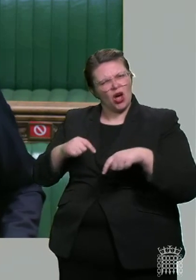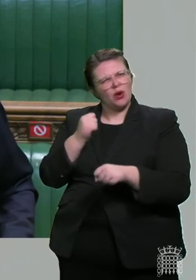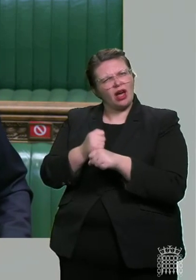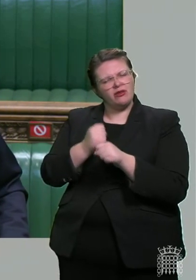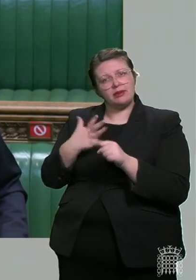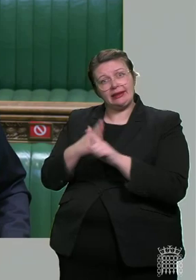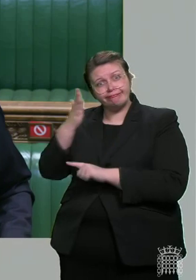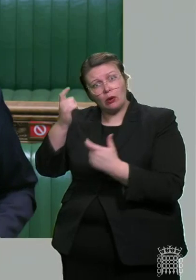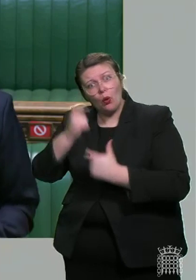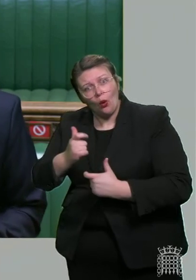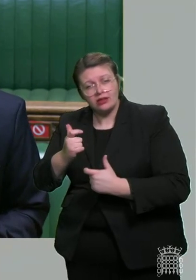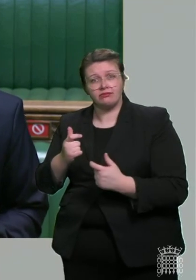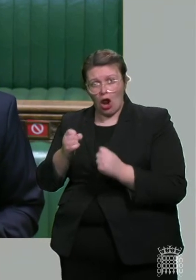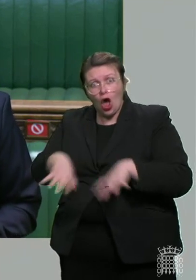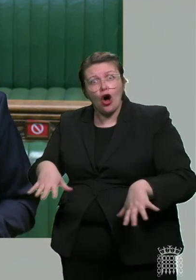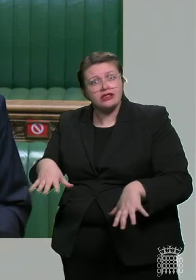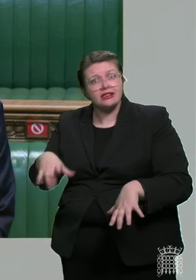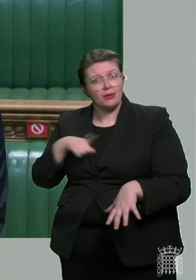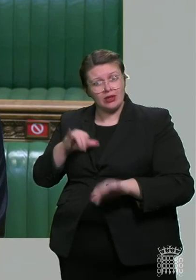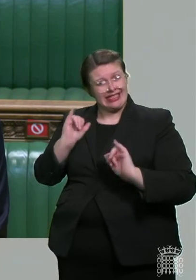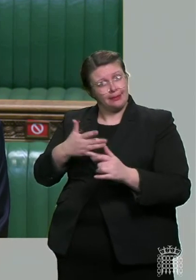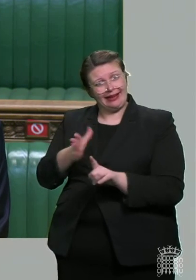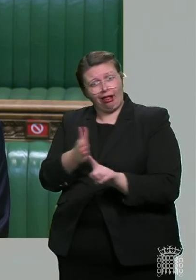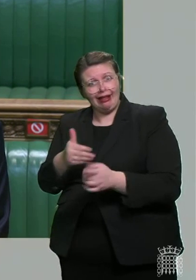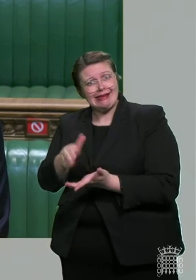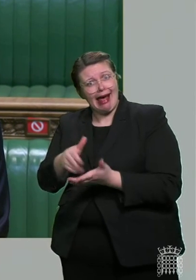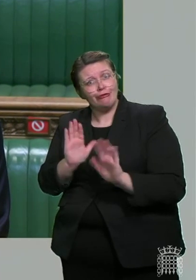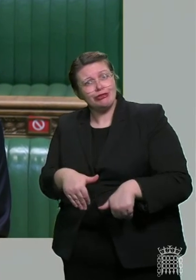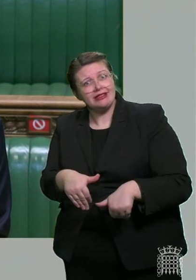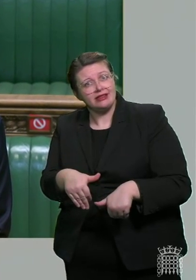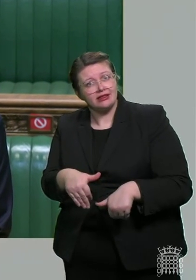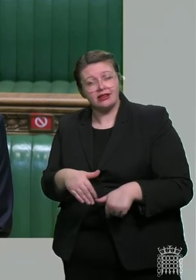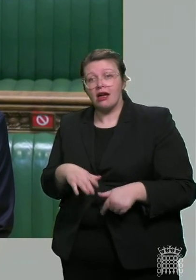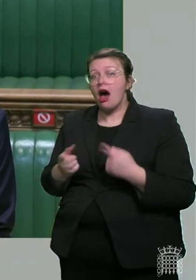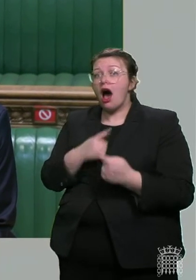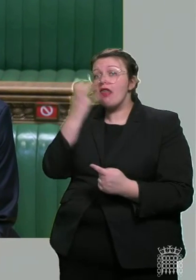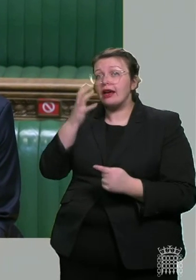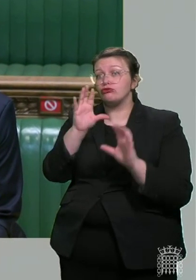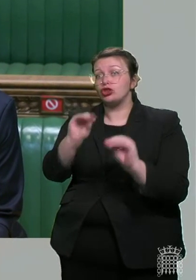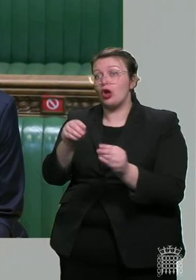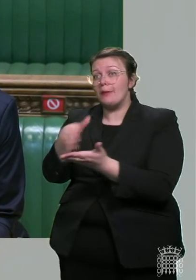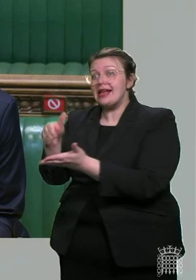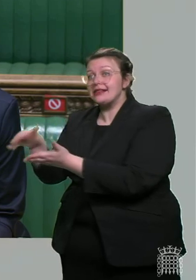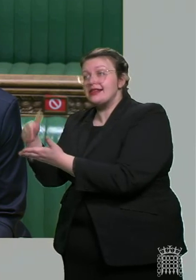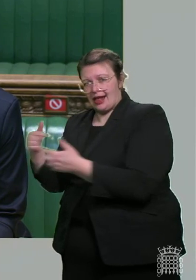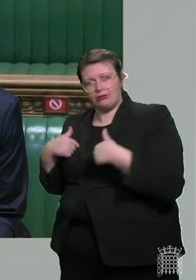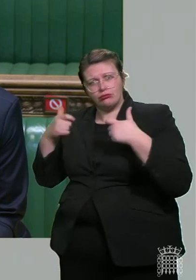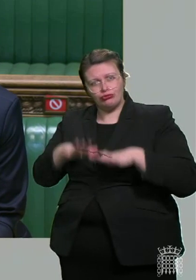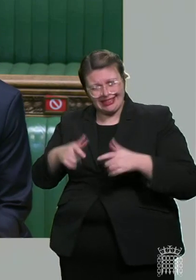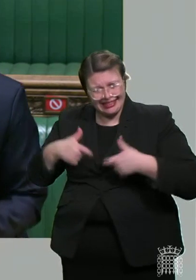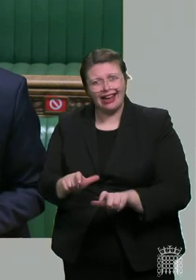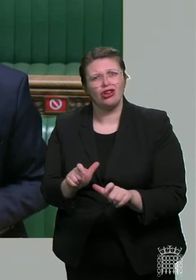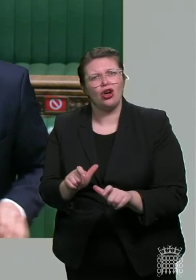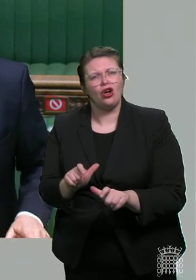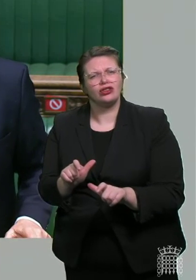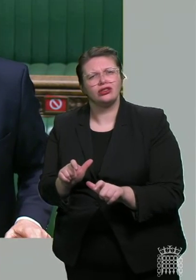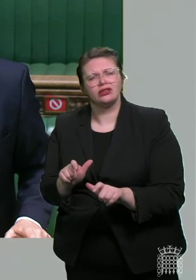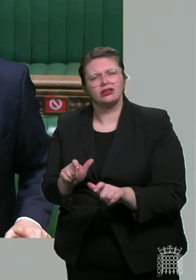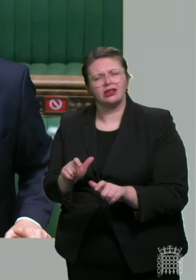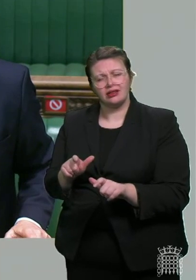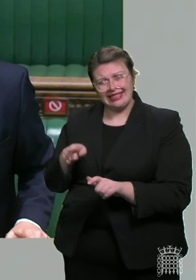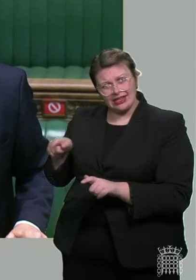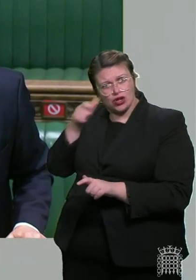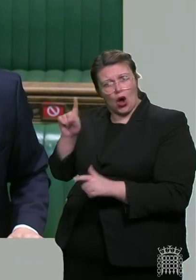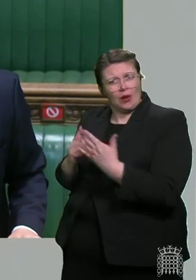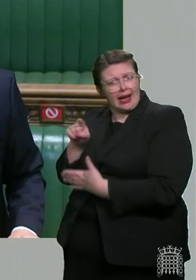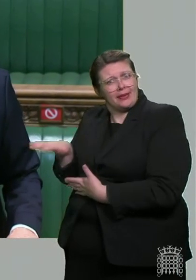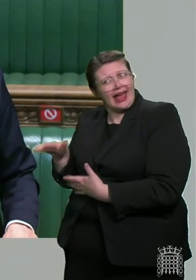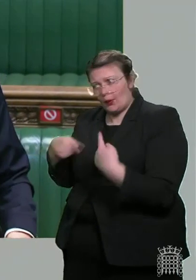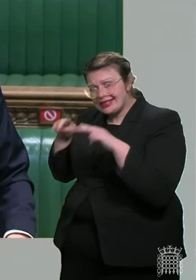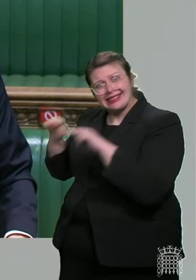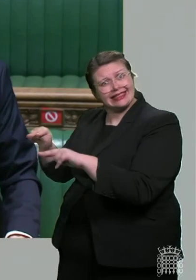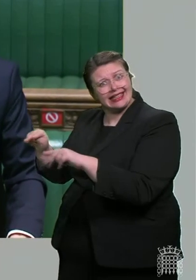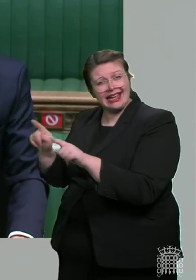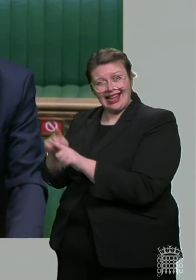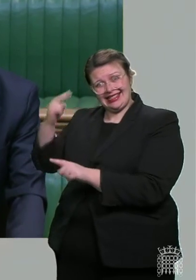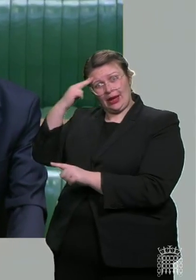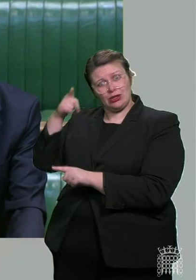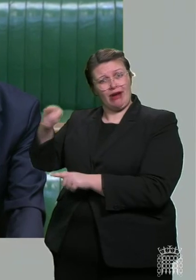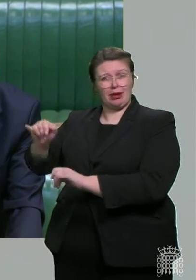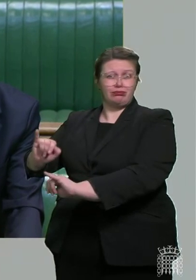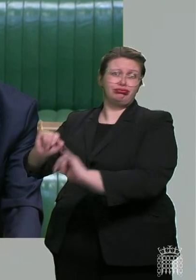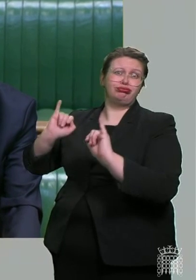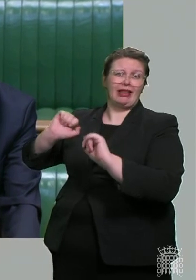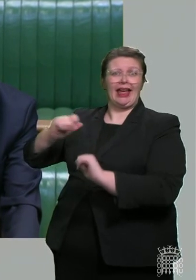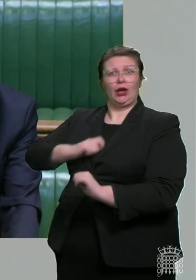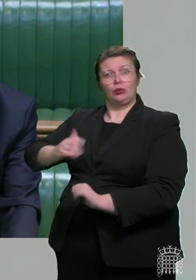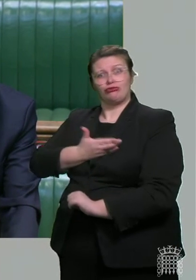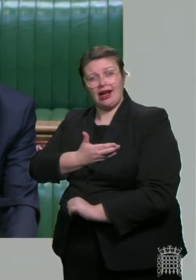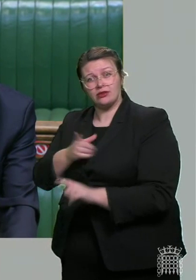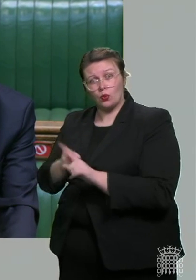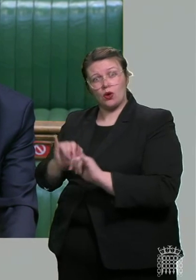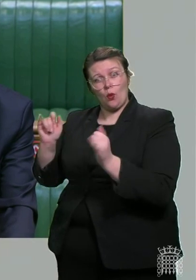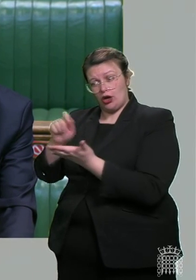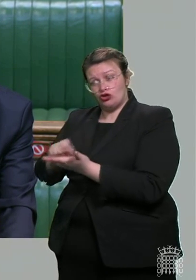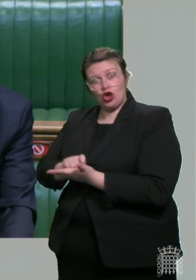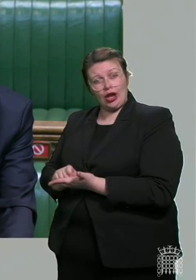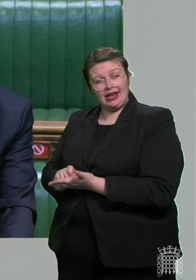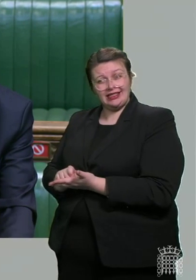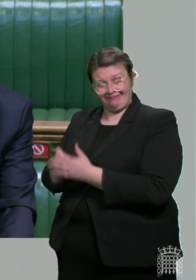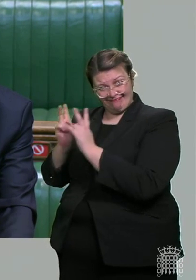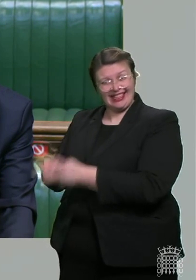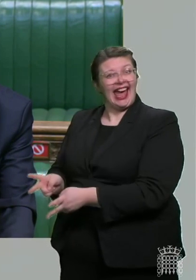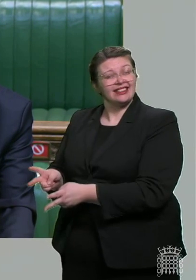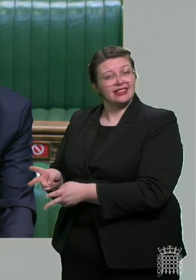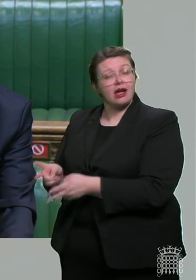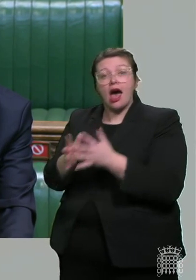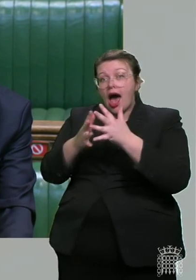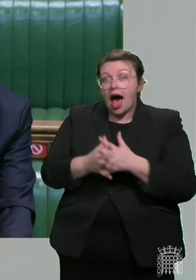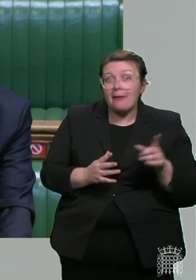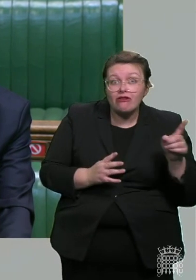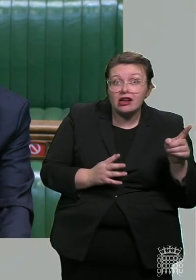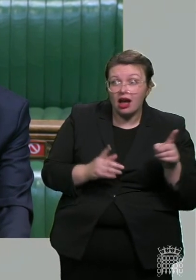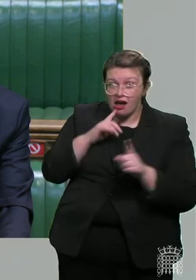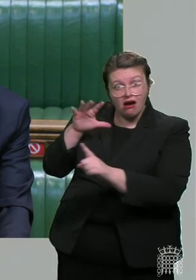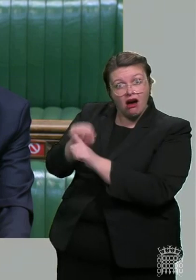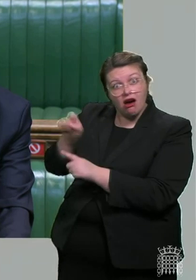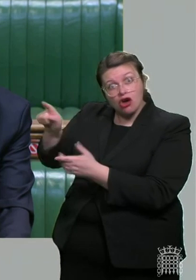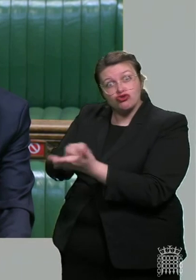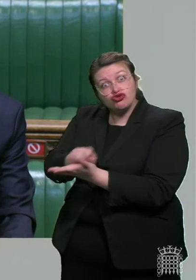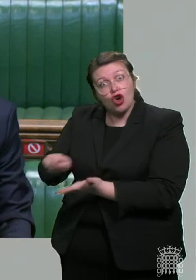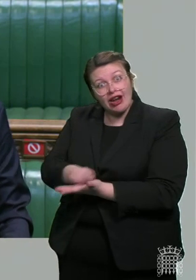The truth is that the UK is increasingly isolated in selling arms to Saudi Arabia, despite what is happening in Yemen, despite Saudi Arabia’s human rights record, and despite the brutal murder of journalist Jamal Khashoggi—a murder the US has concluded was approved by the Saudi Crown Prince.